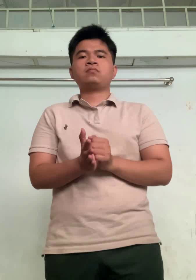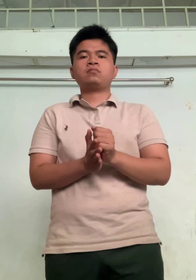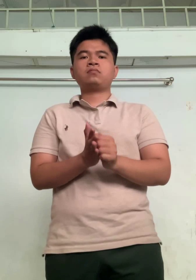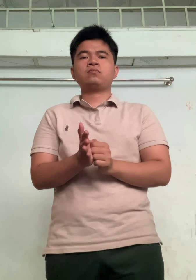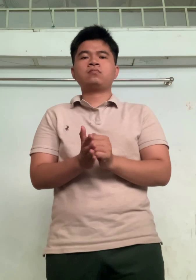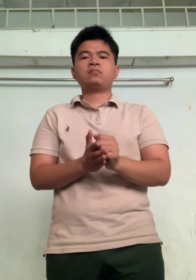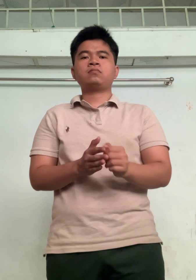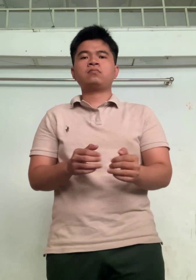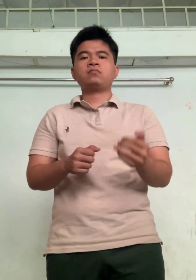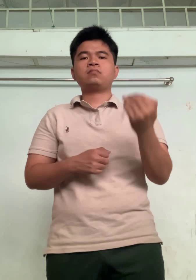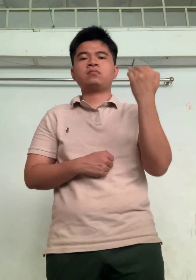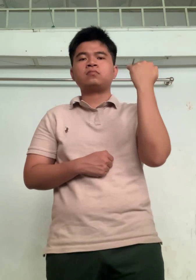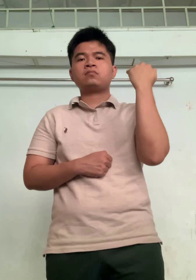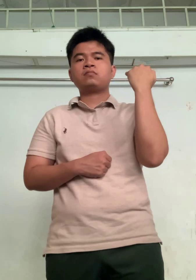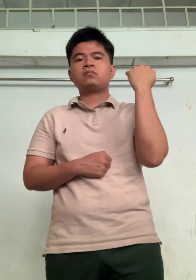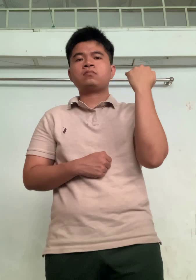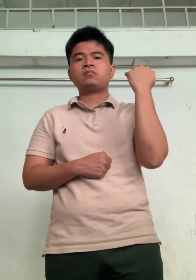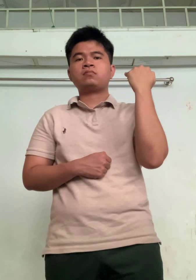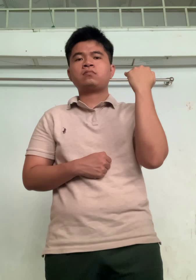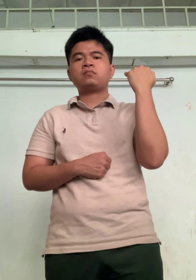thang truoc